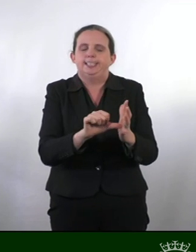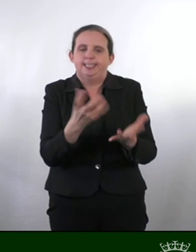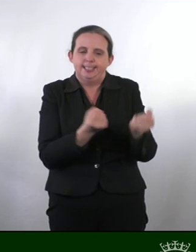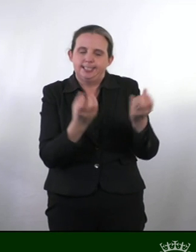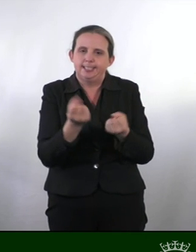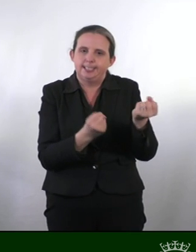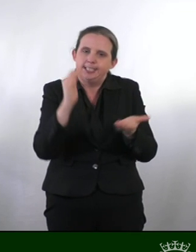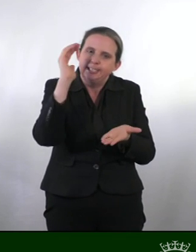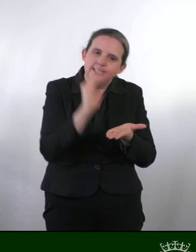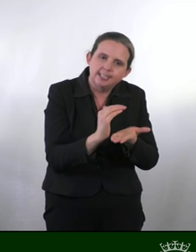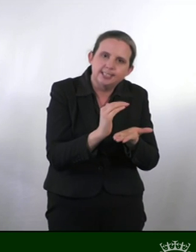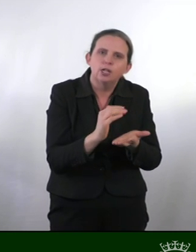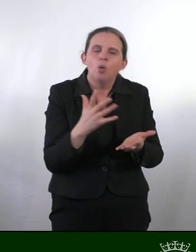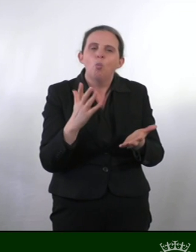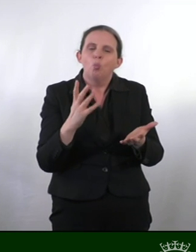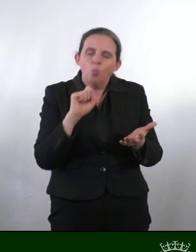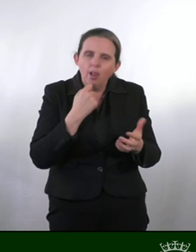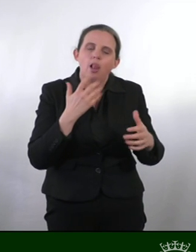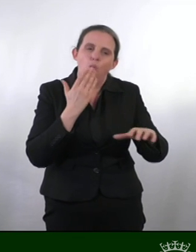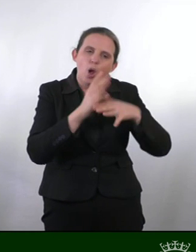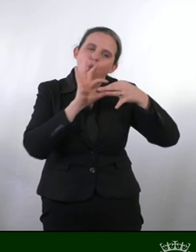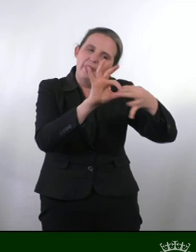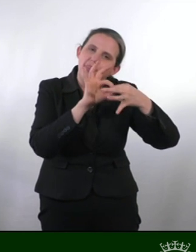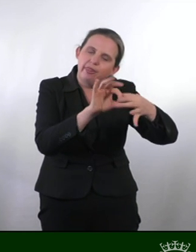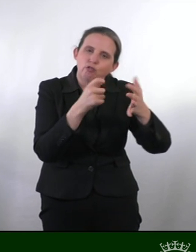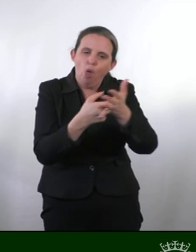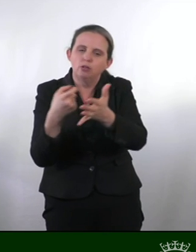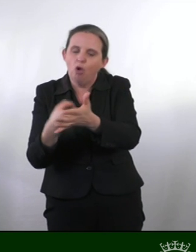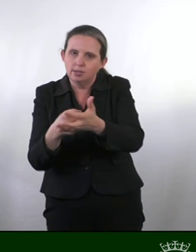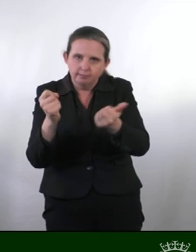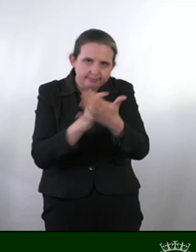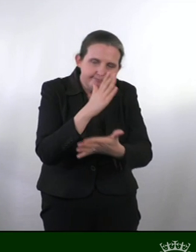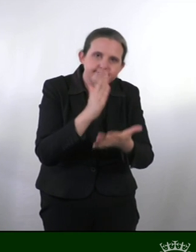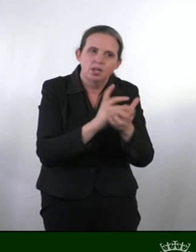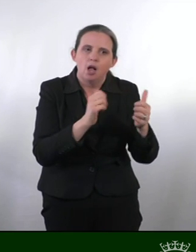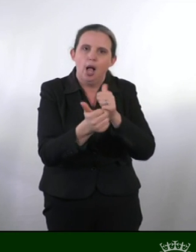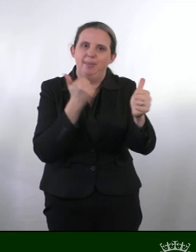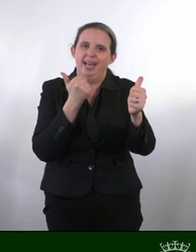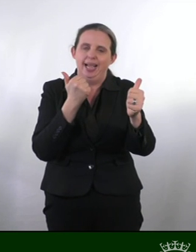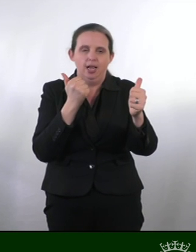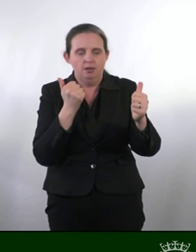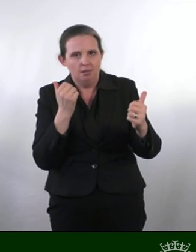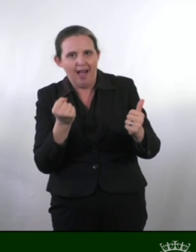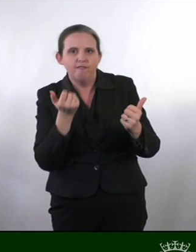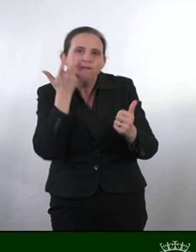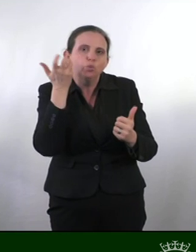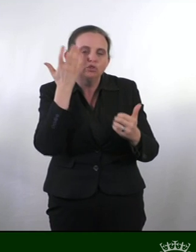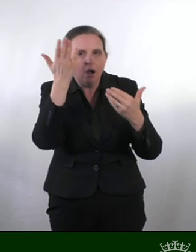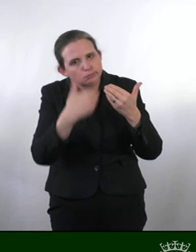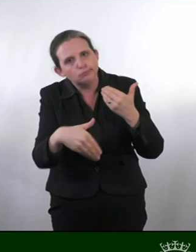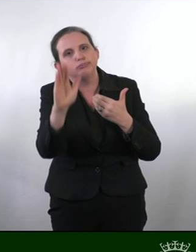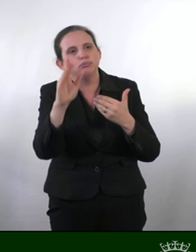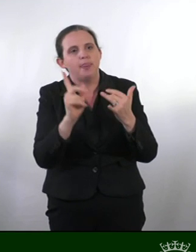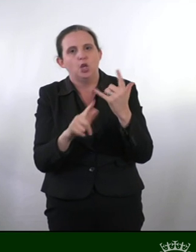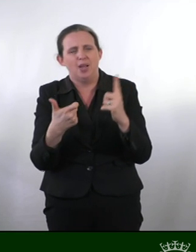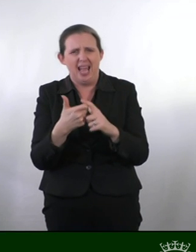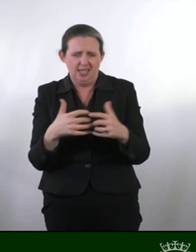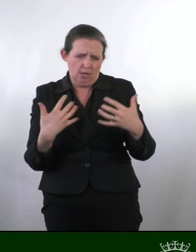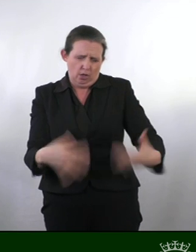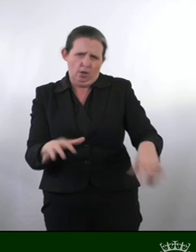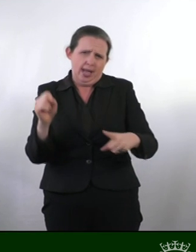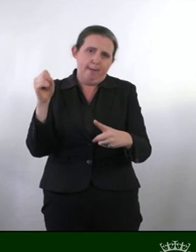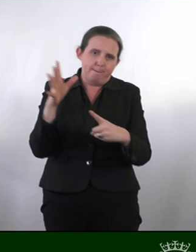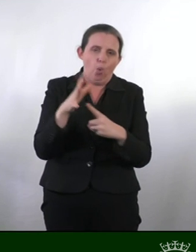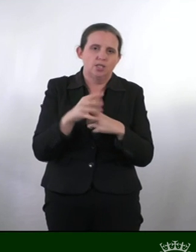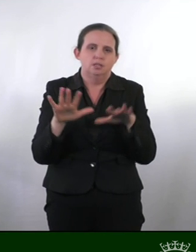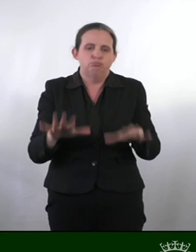We are keen to work with Rolls-Royce to ensure that that company has a long-term future as a great, great British company.